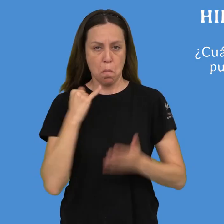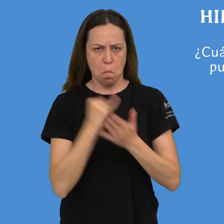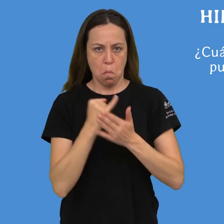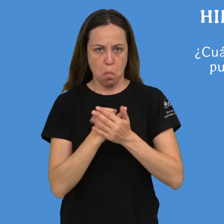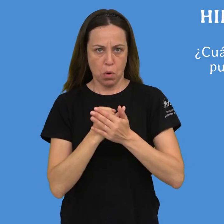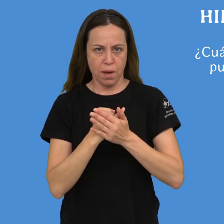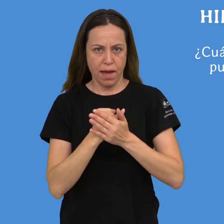probar